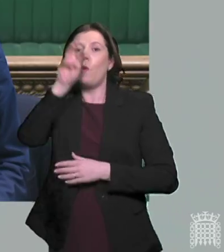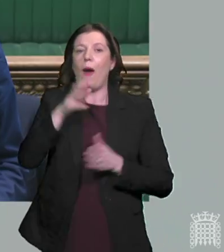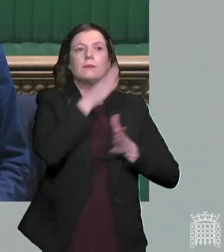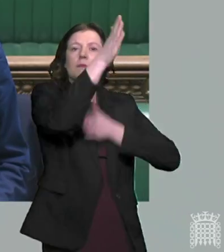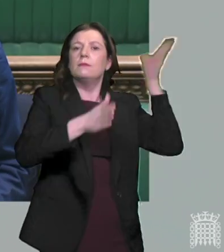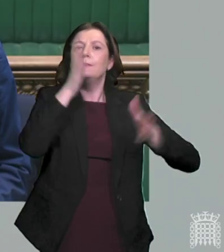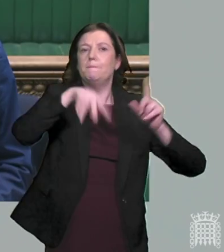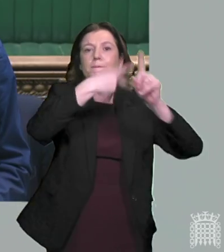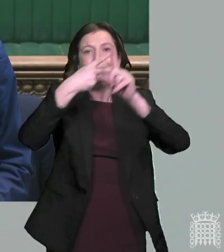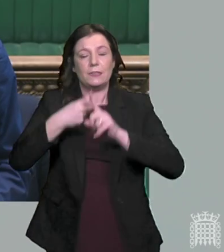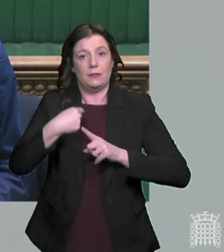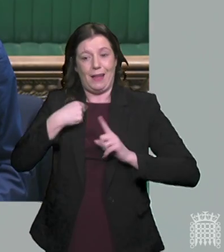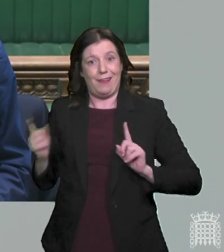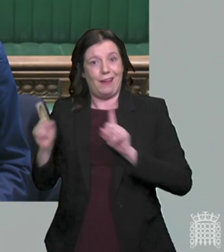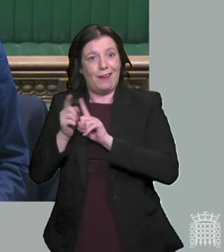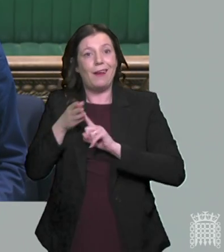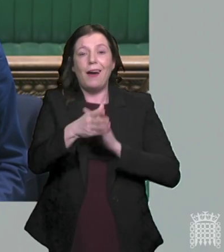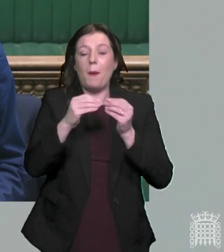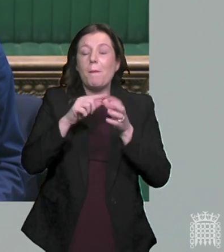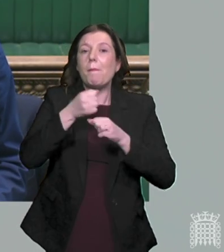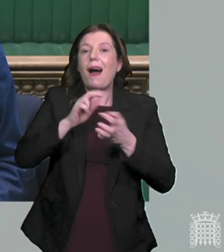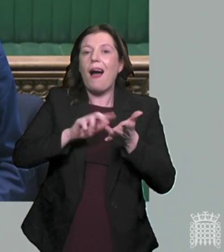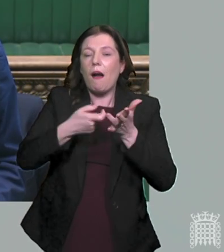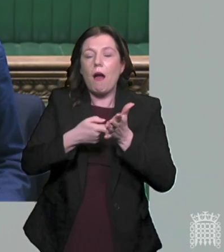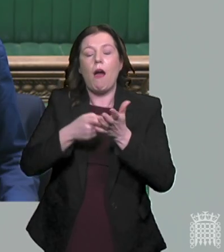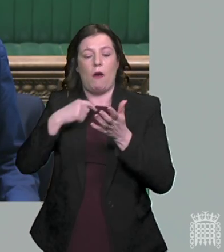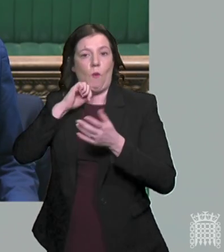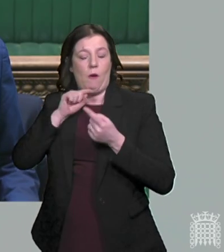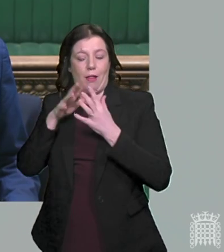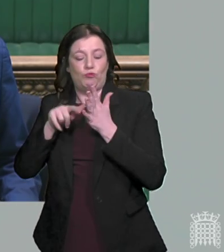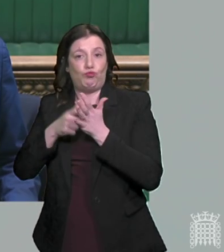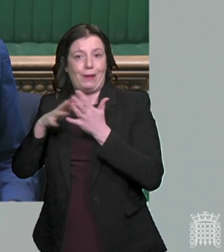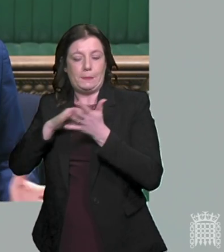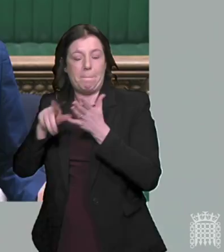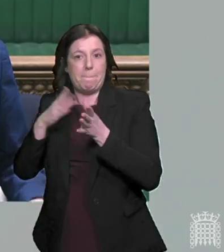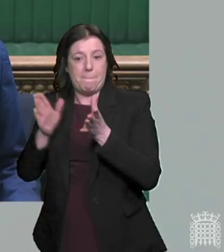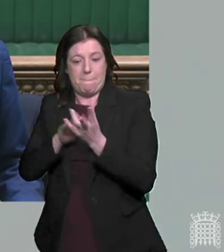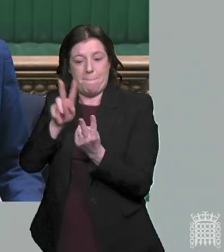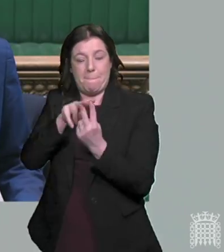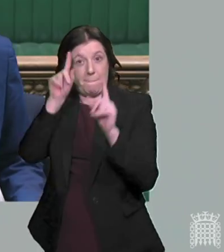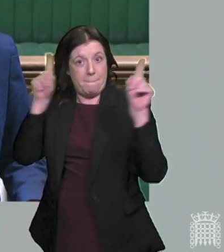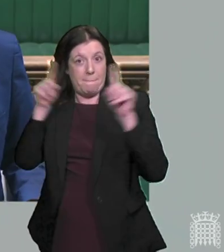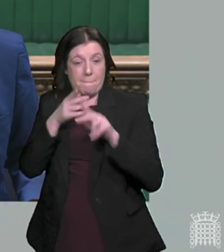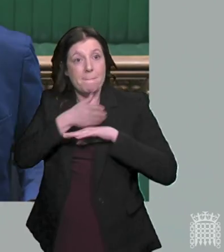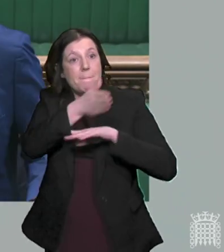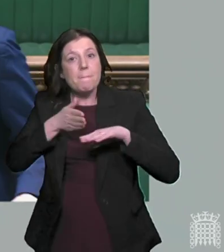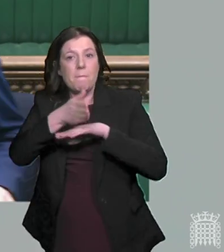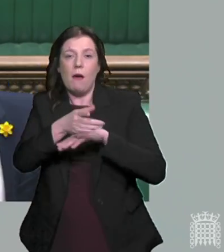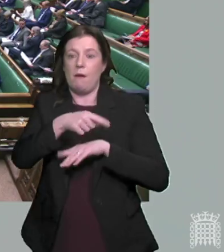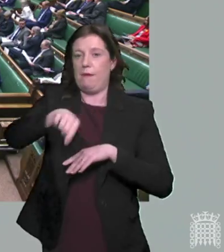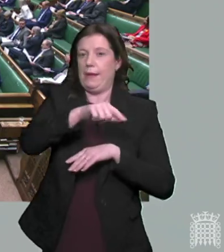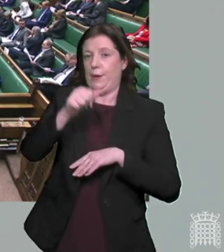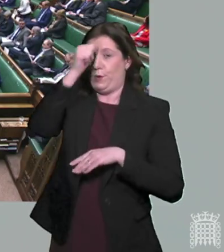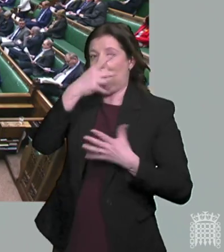I have accompanied him to Bangor University and I have also visited Wrexham University very recently, and both are adjusting to the new landscape.